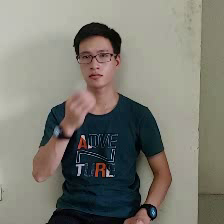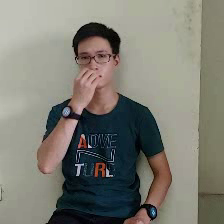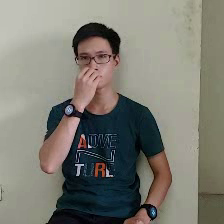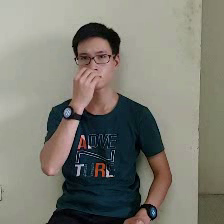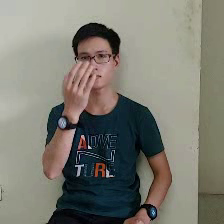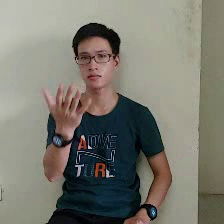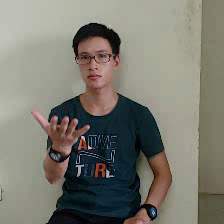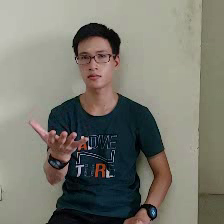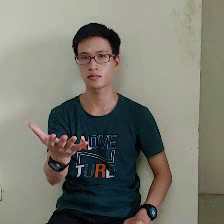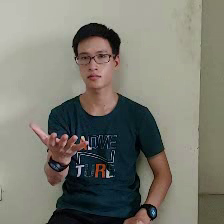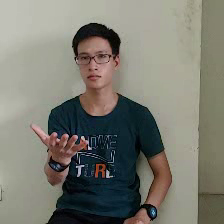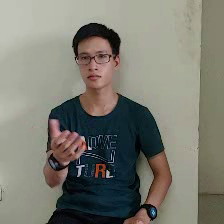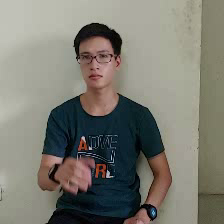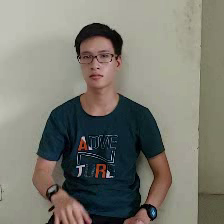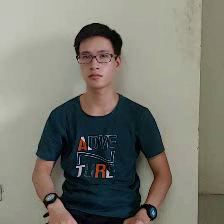Cảm ơn